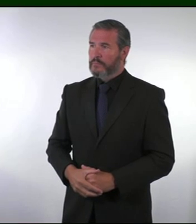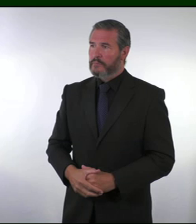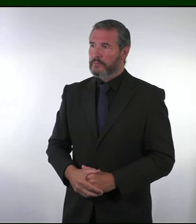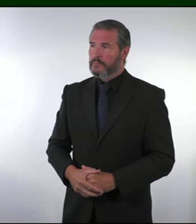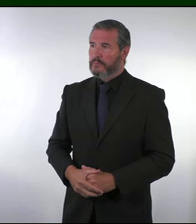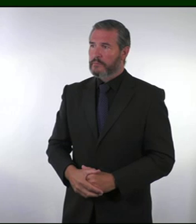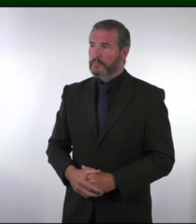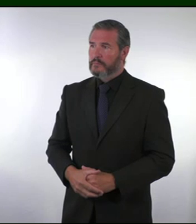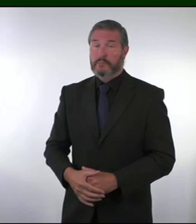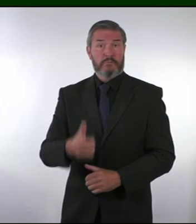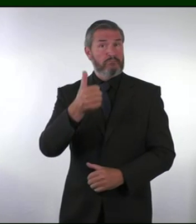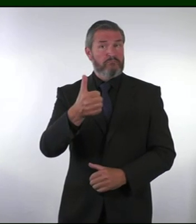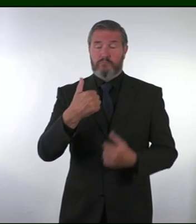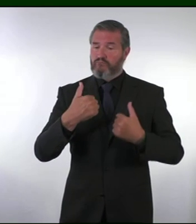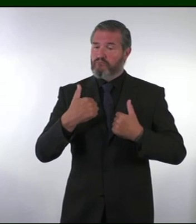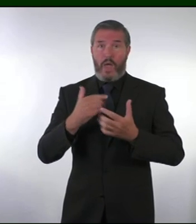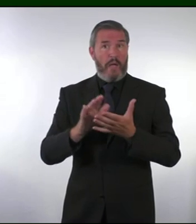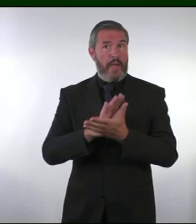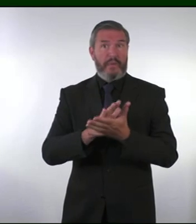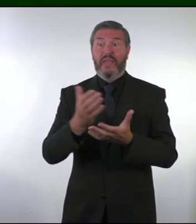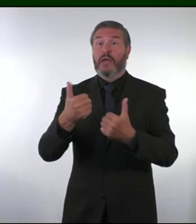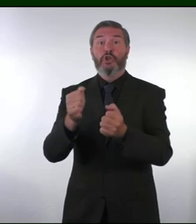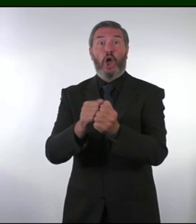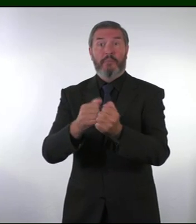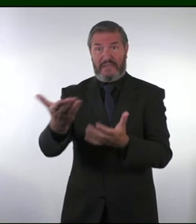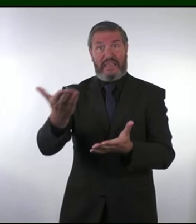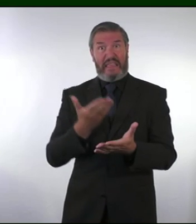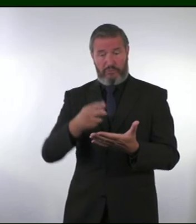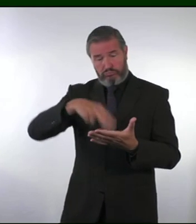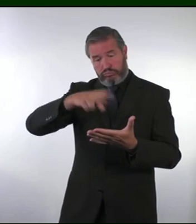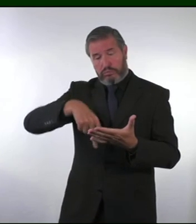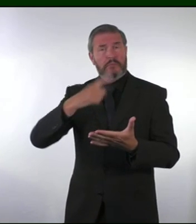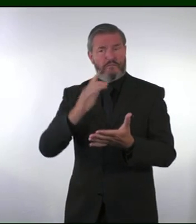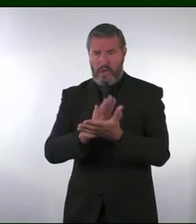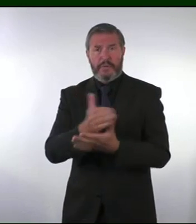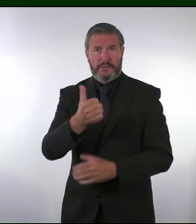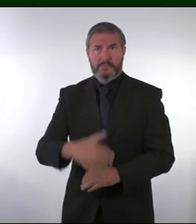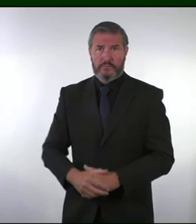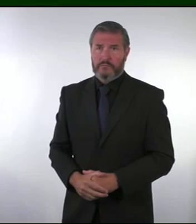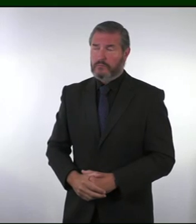Yes, indeed. I would be only too happy to study the documents to which the right honourable Gentleman refers.